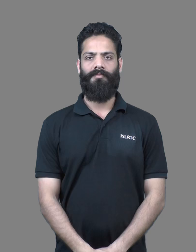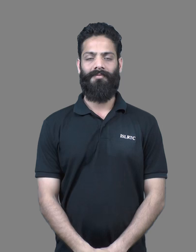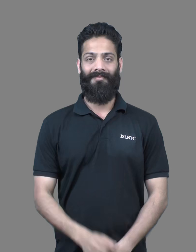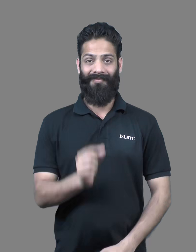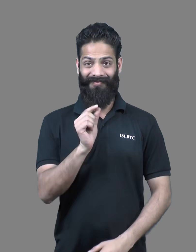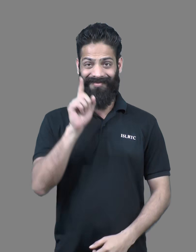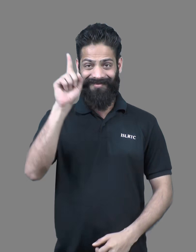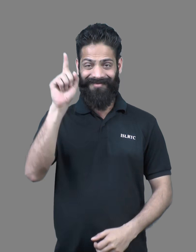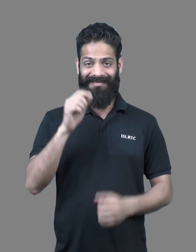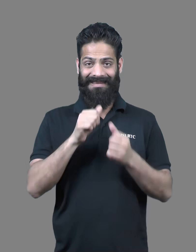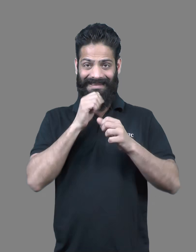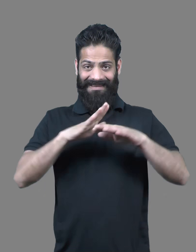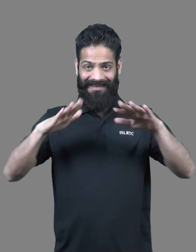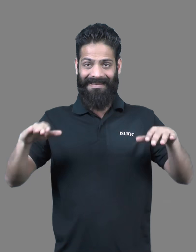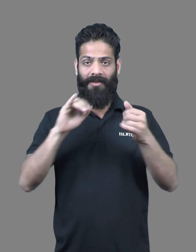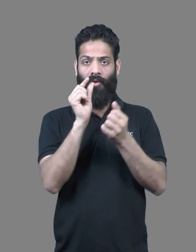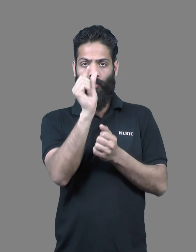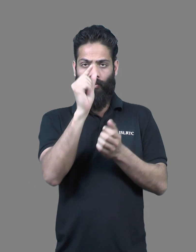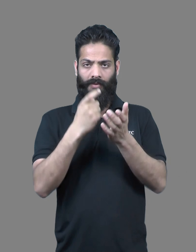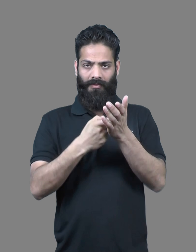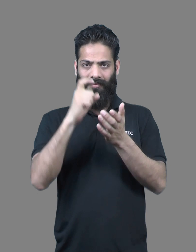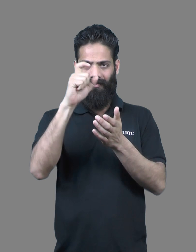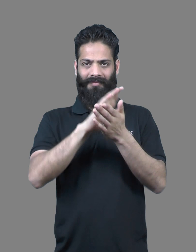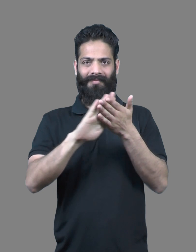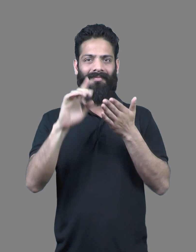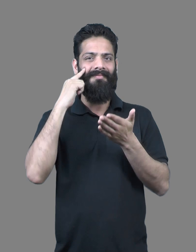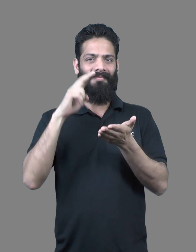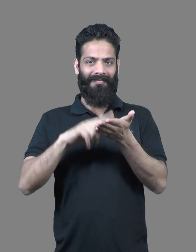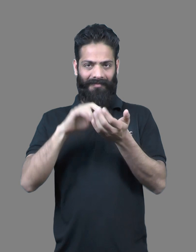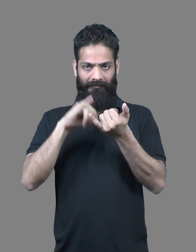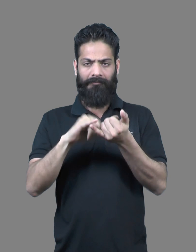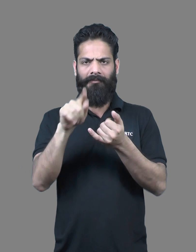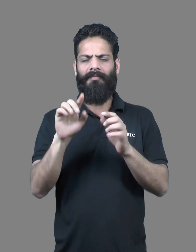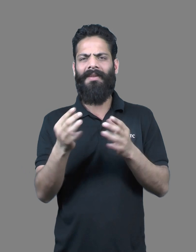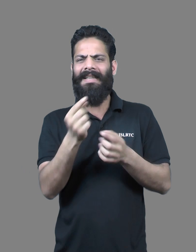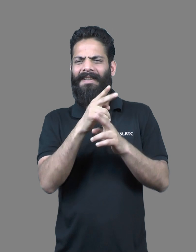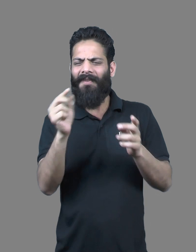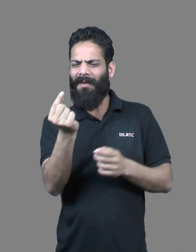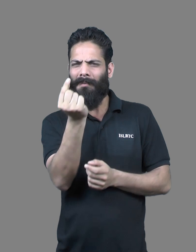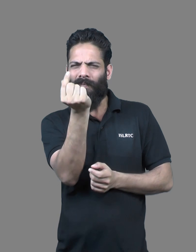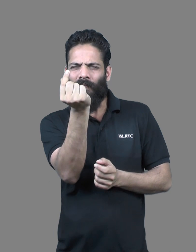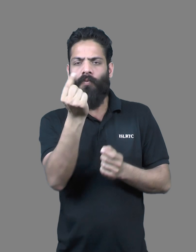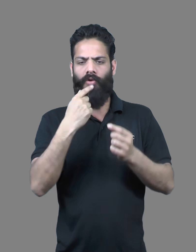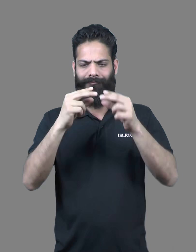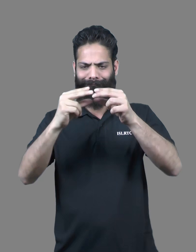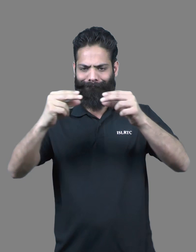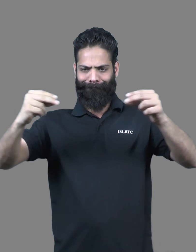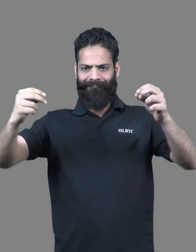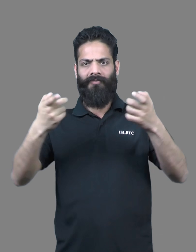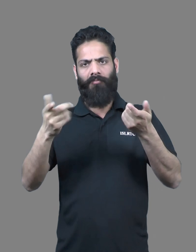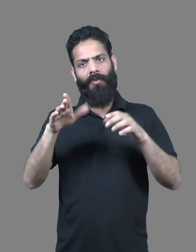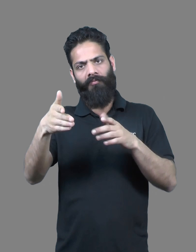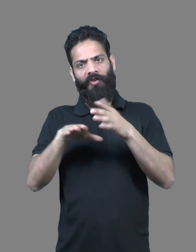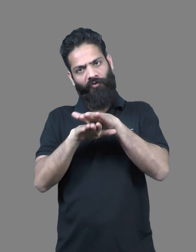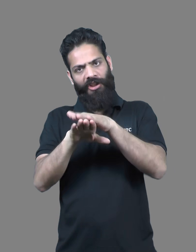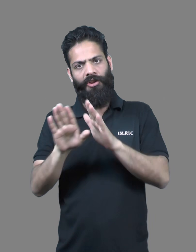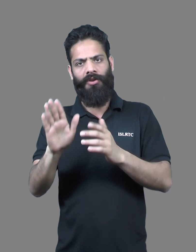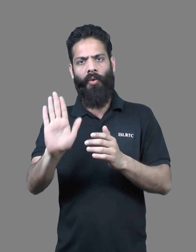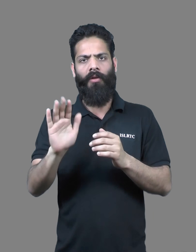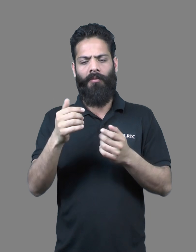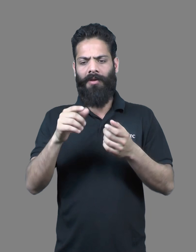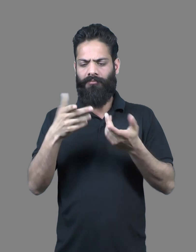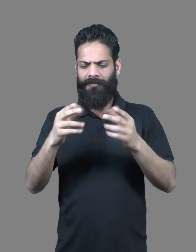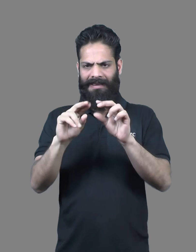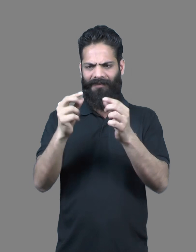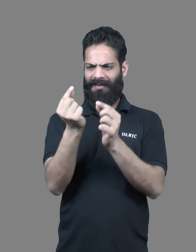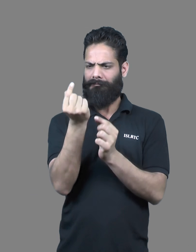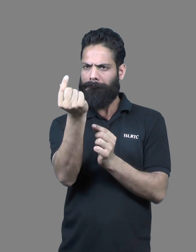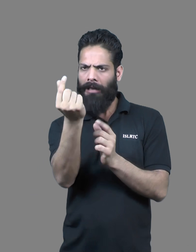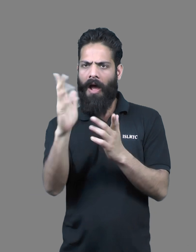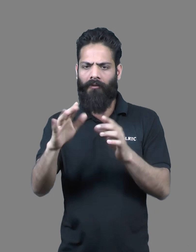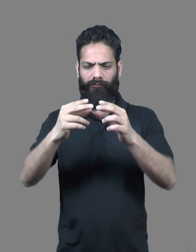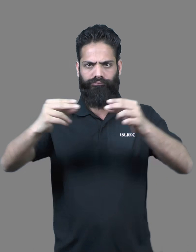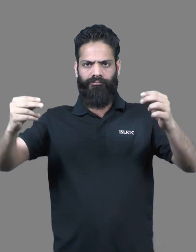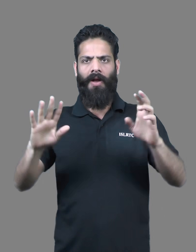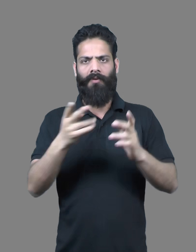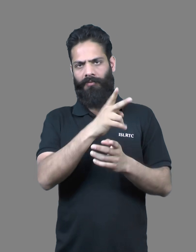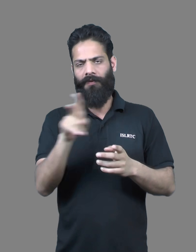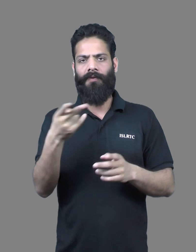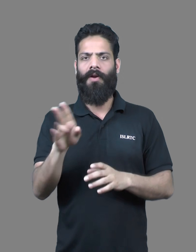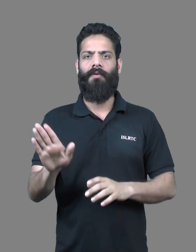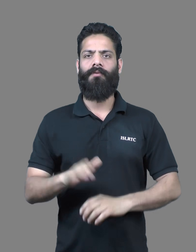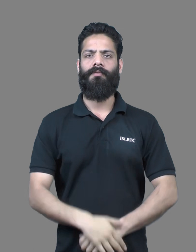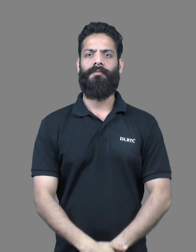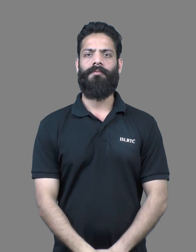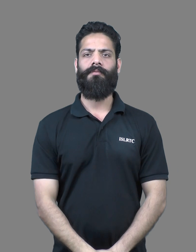Sea Urchins